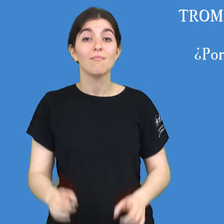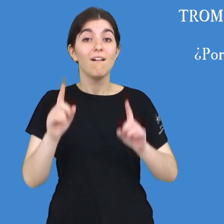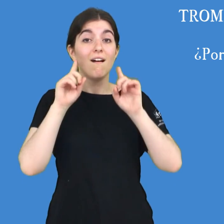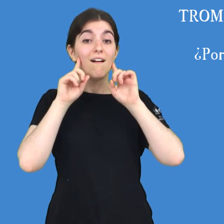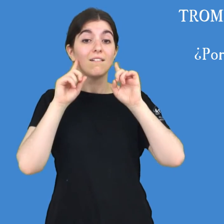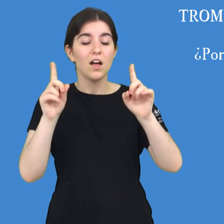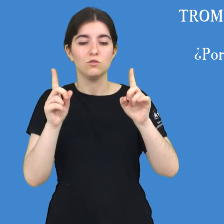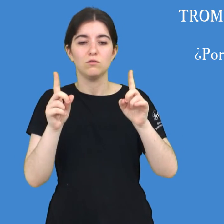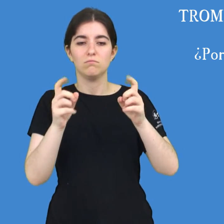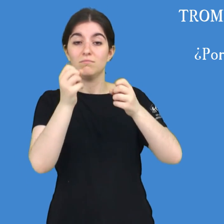caso